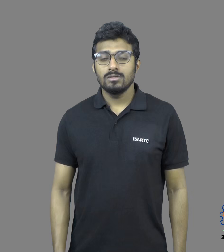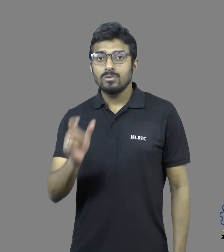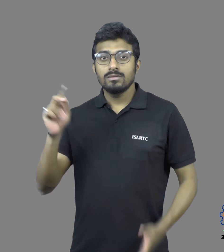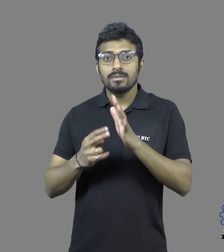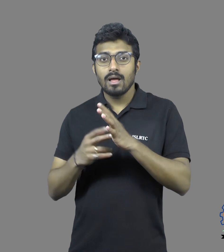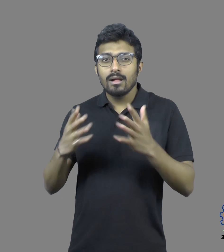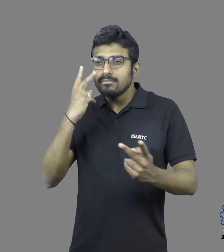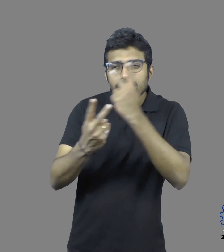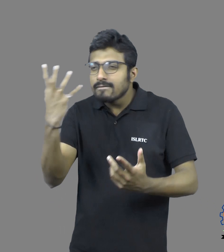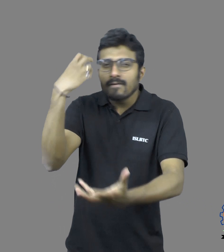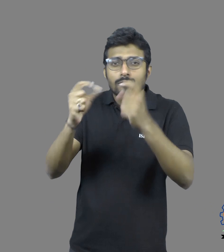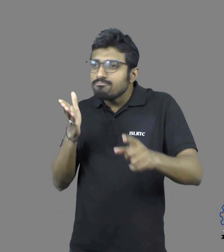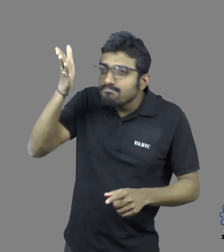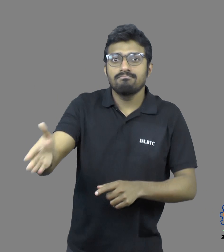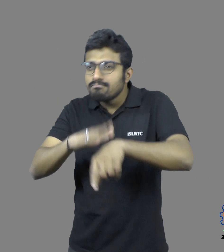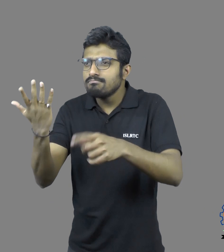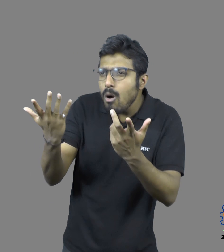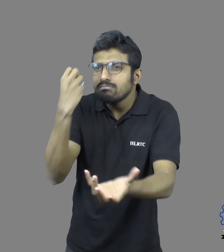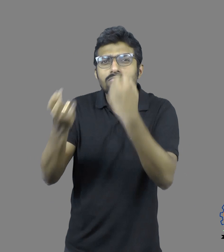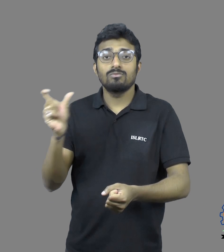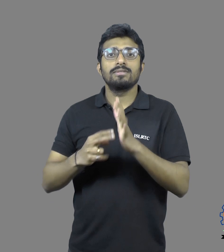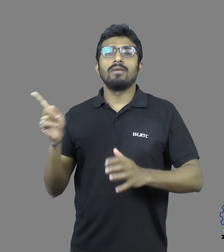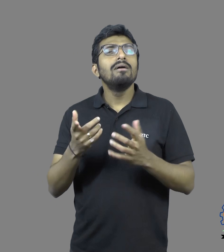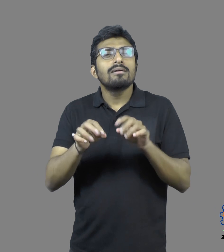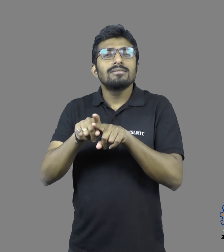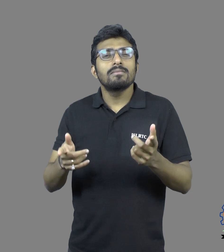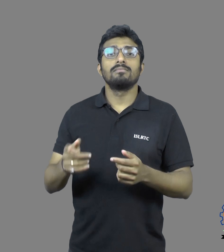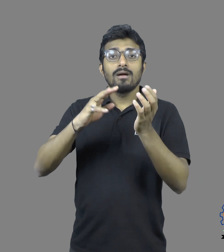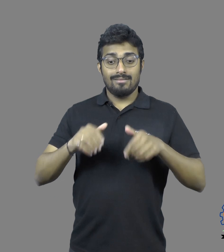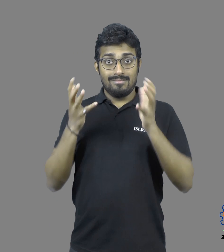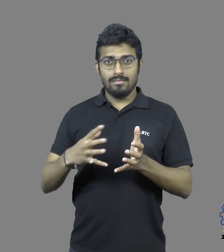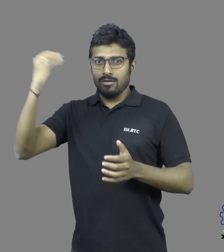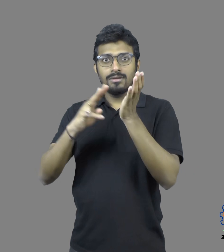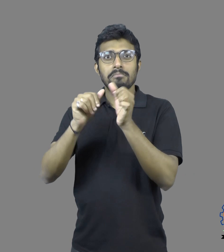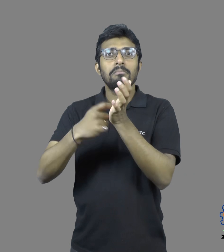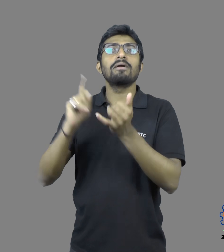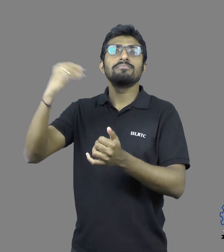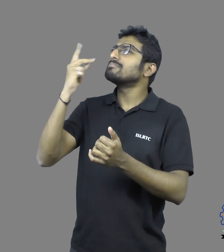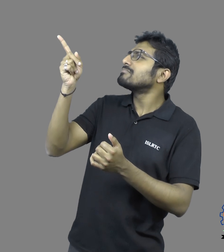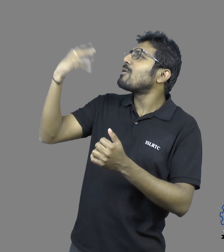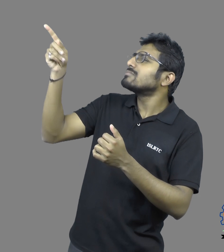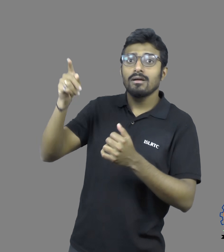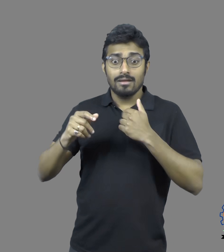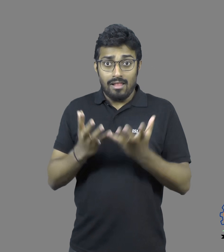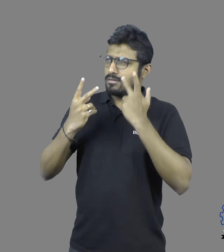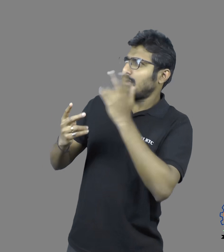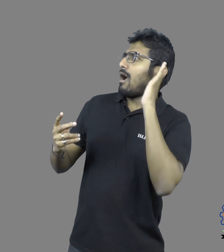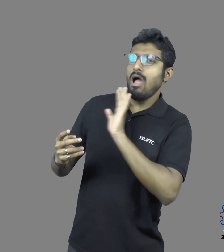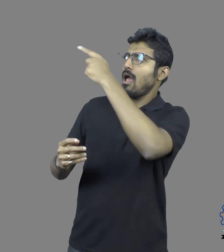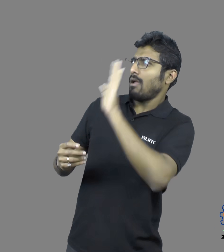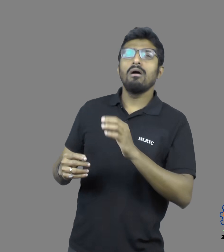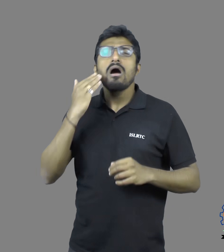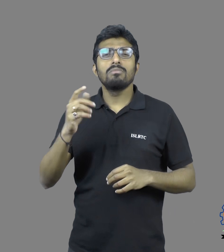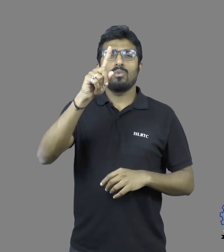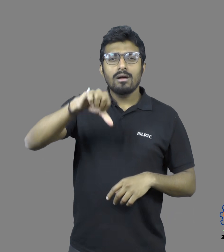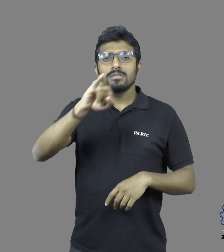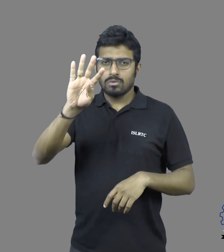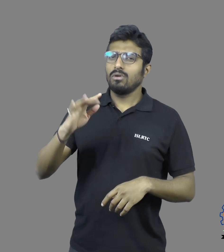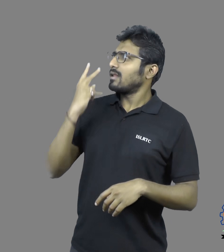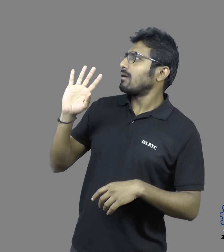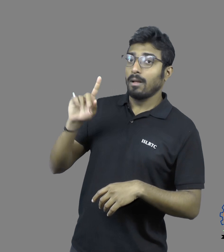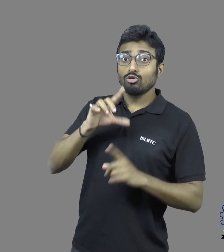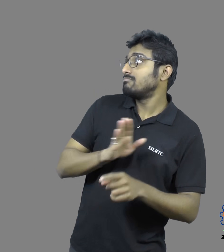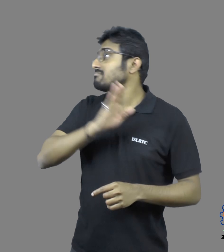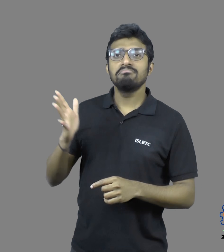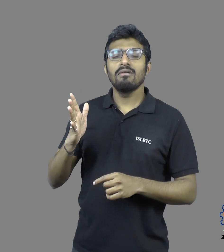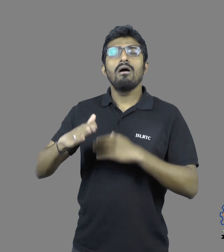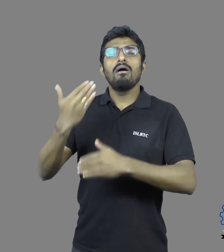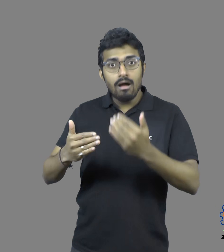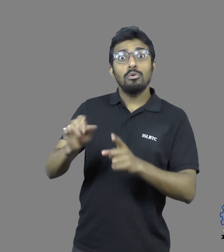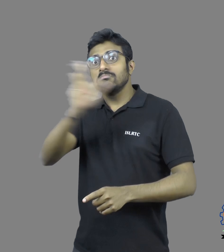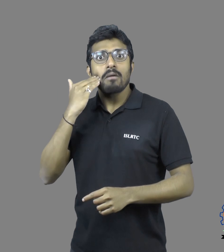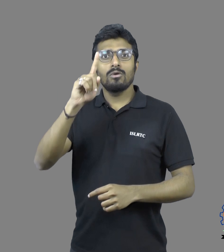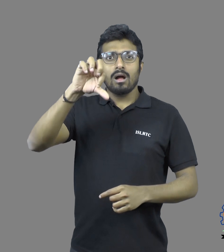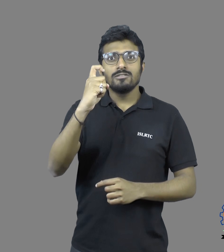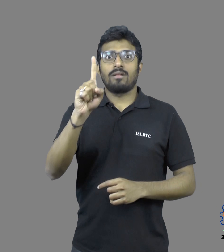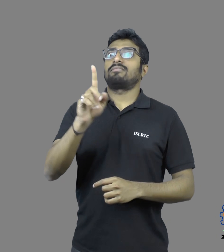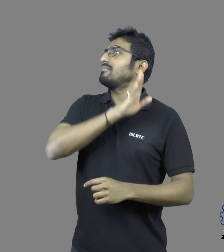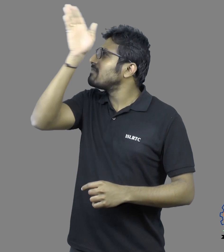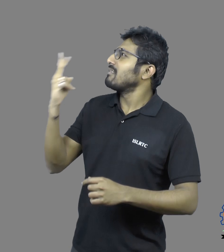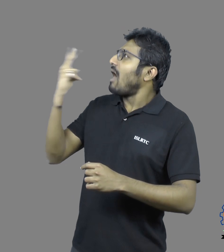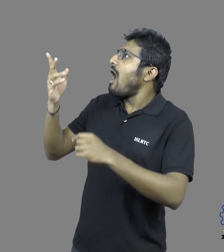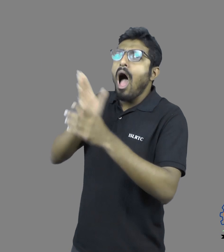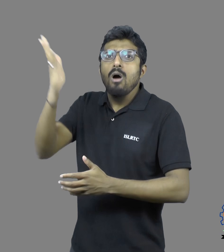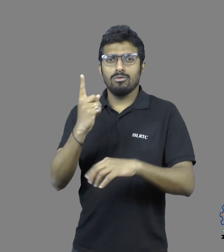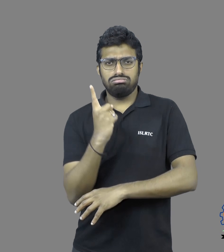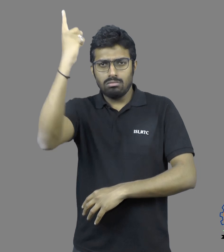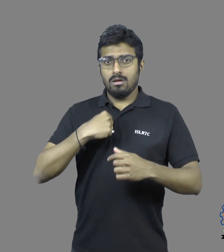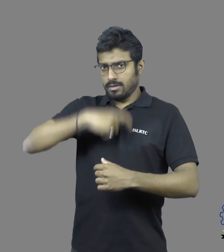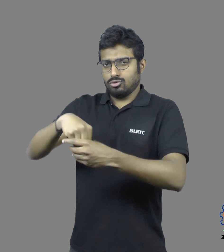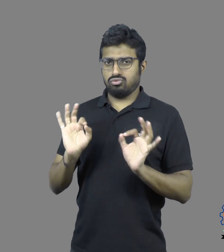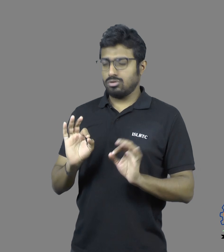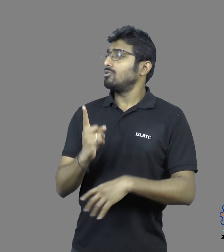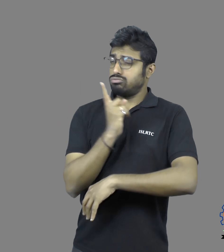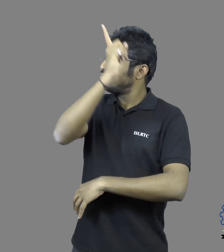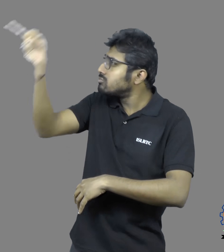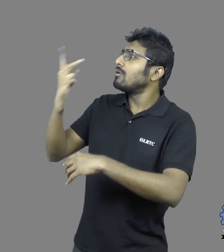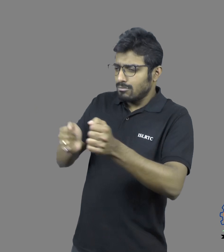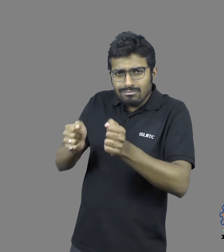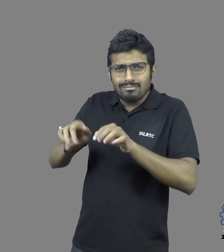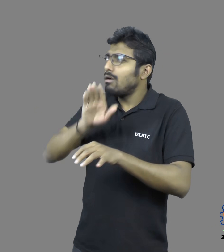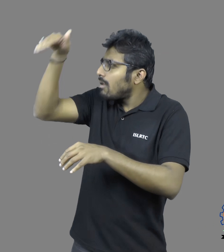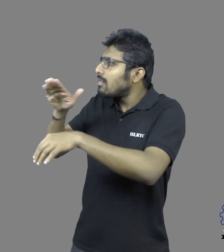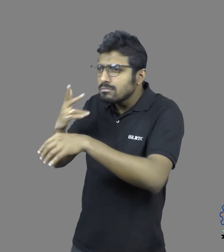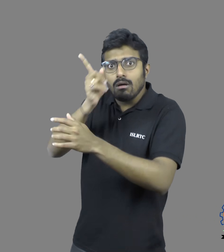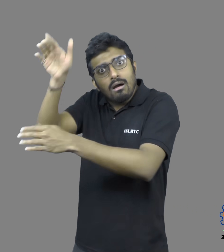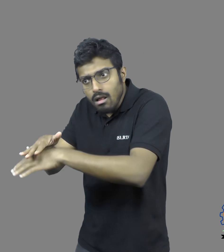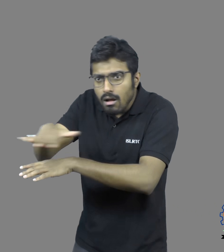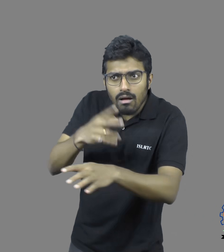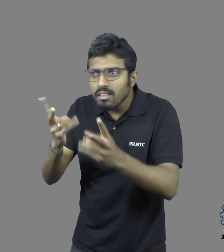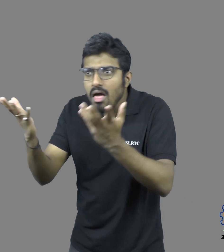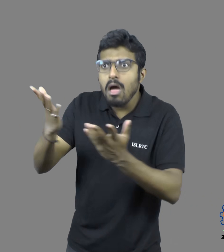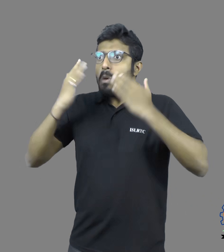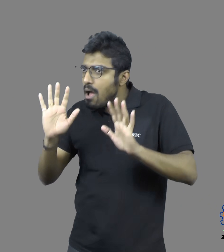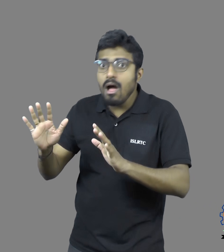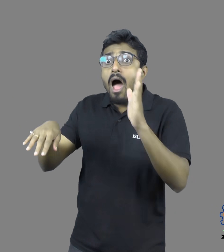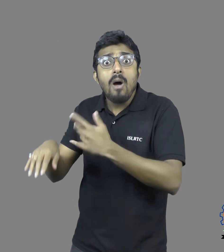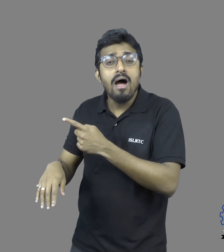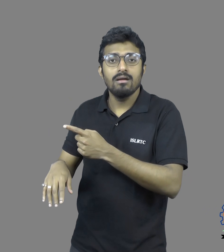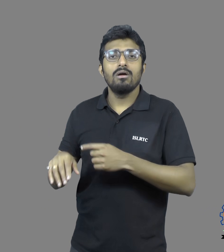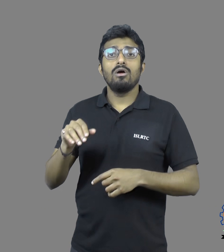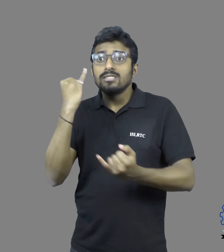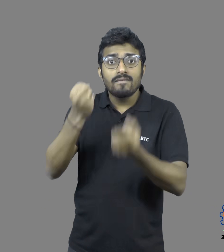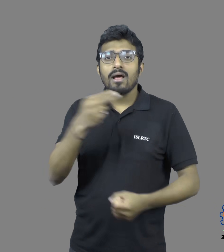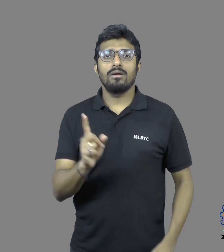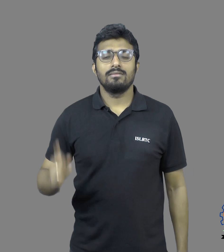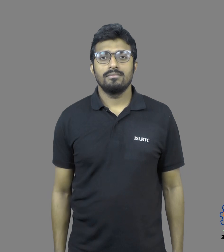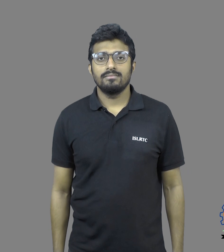Exploration